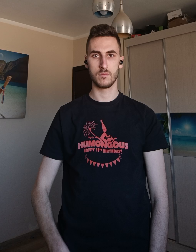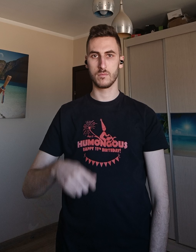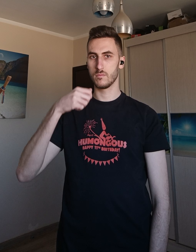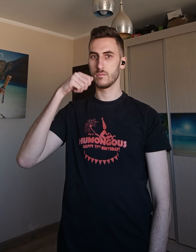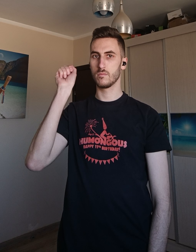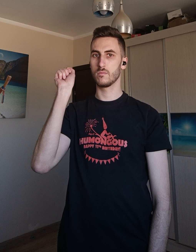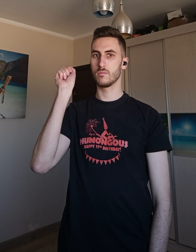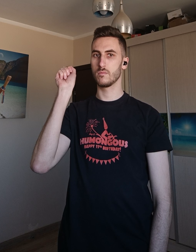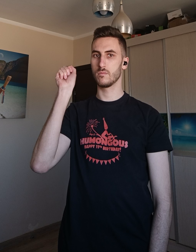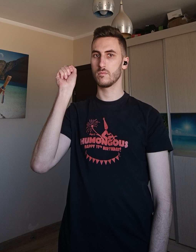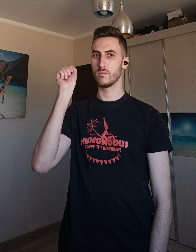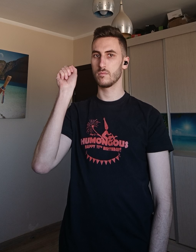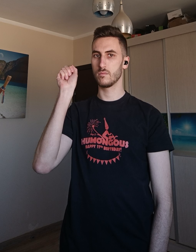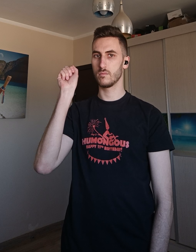יקר